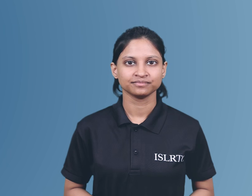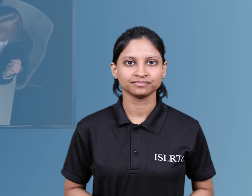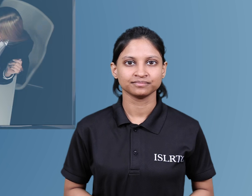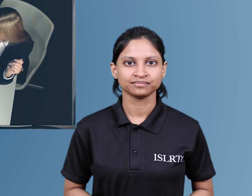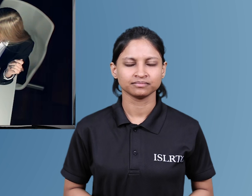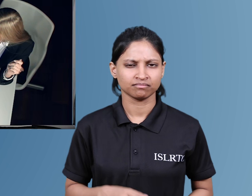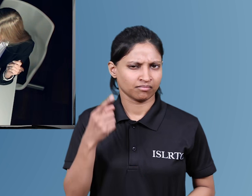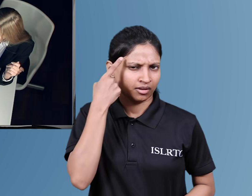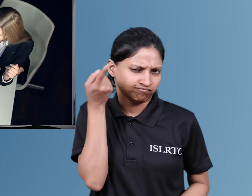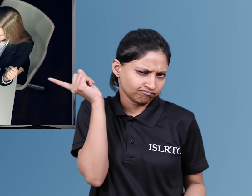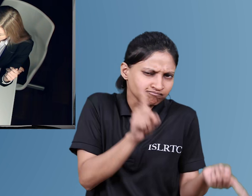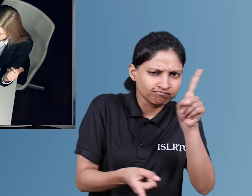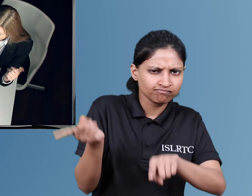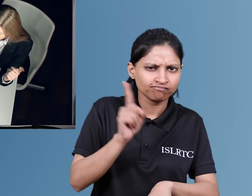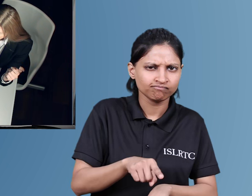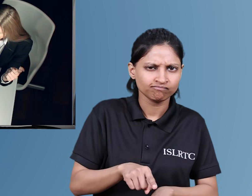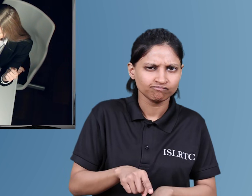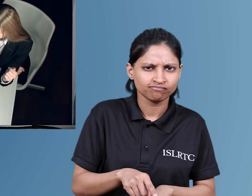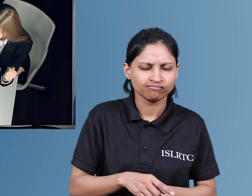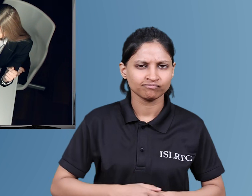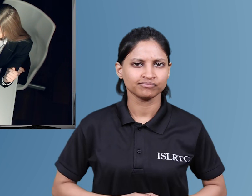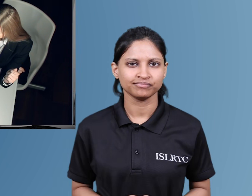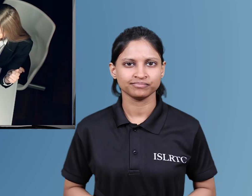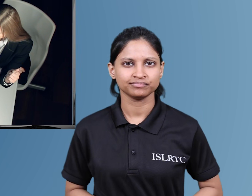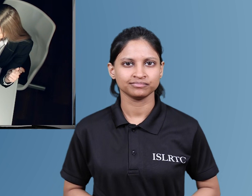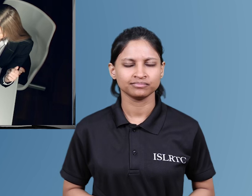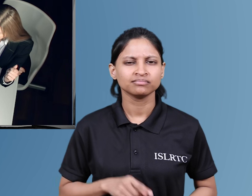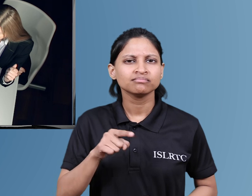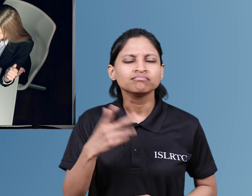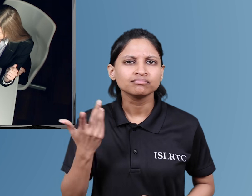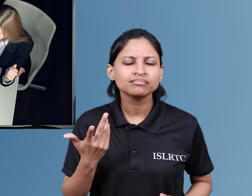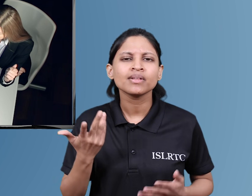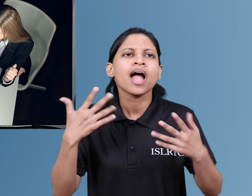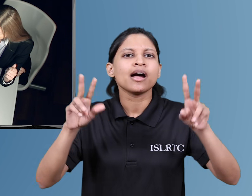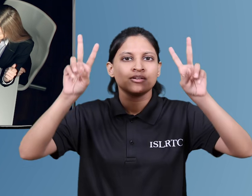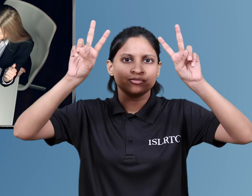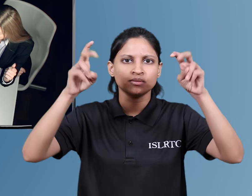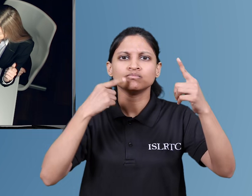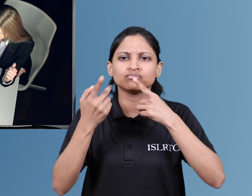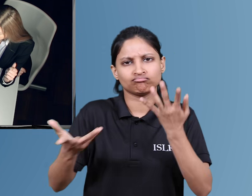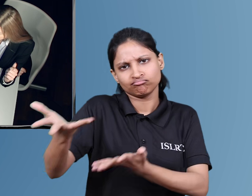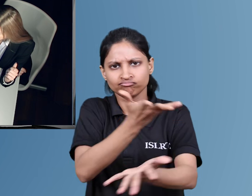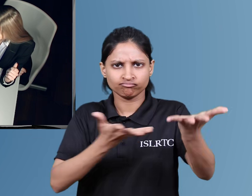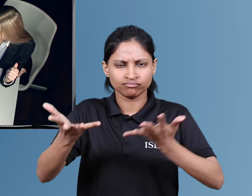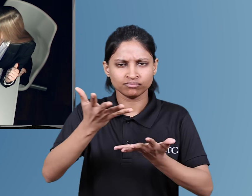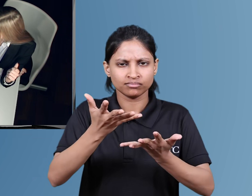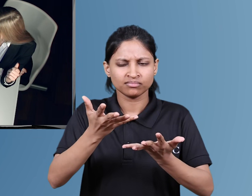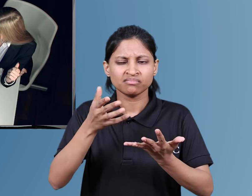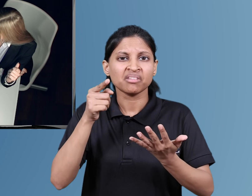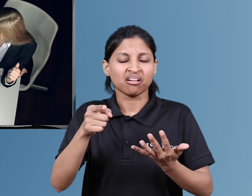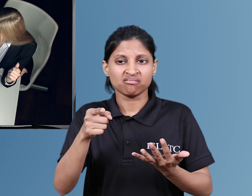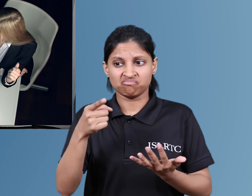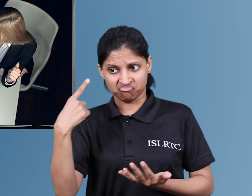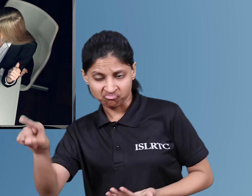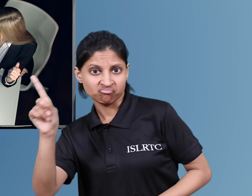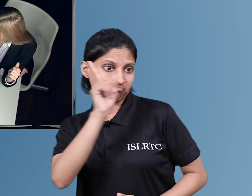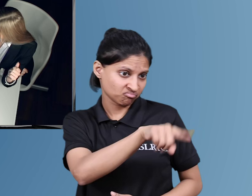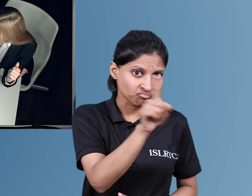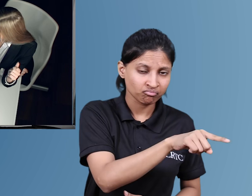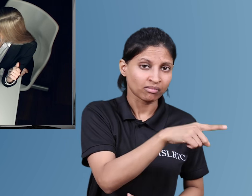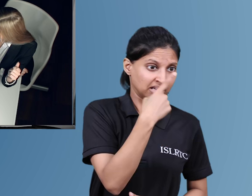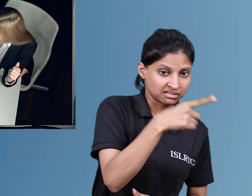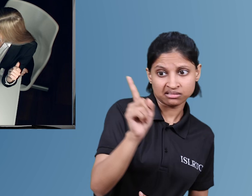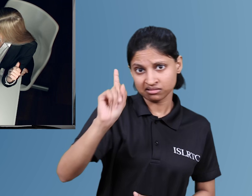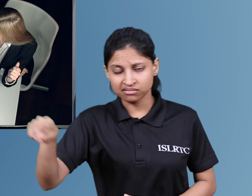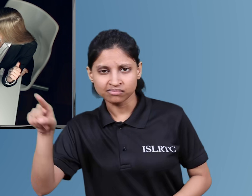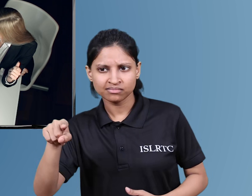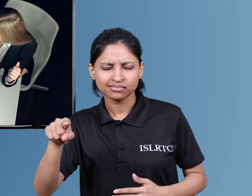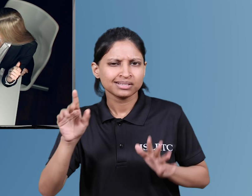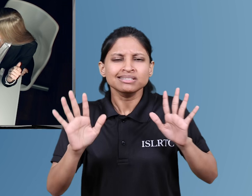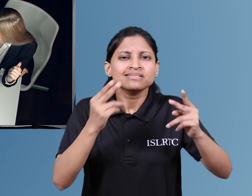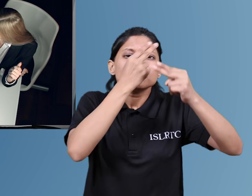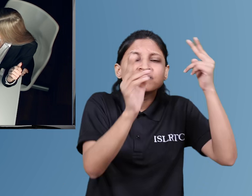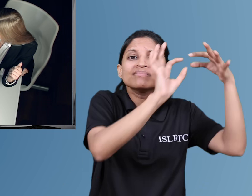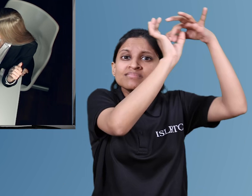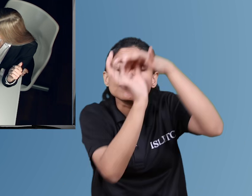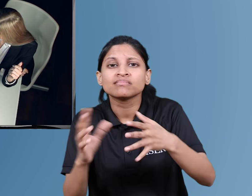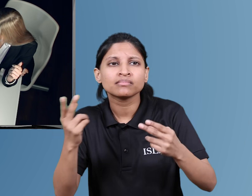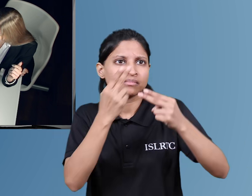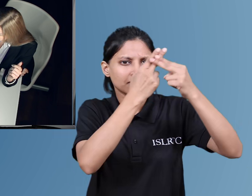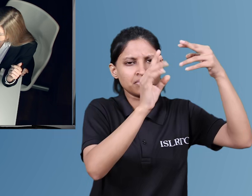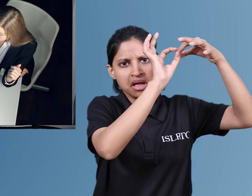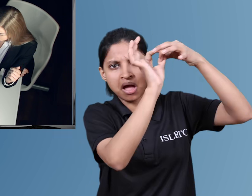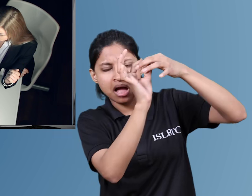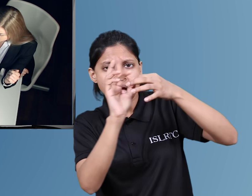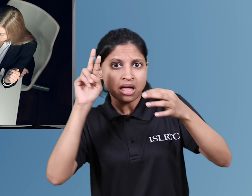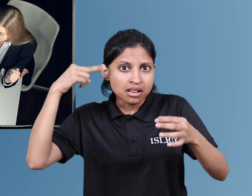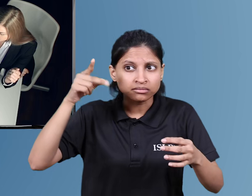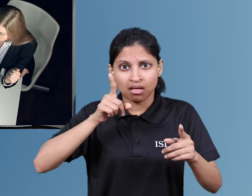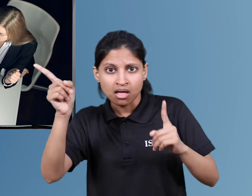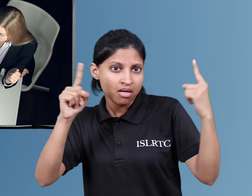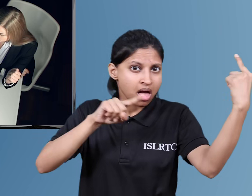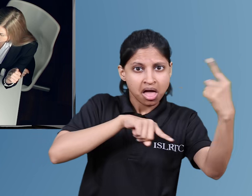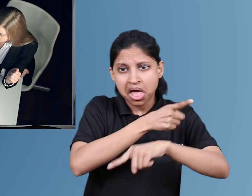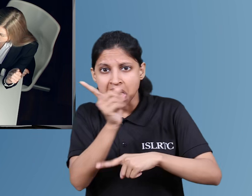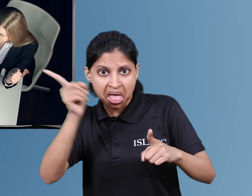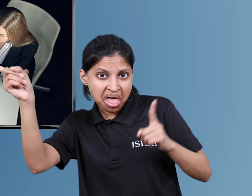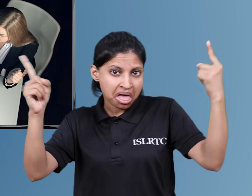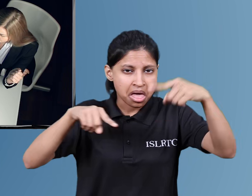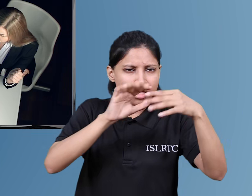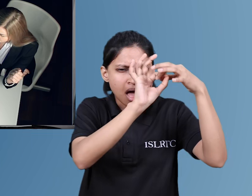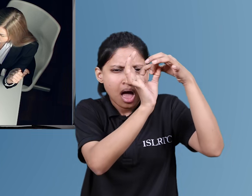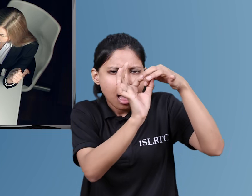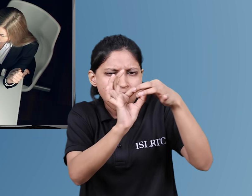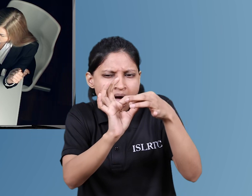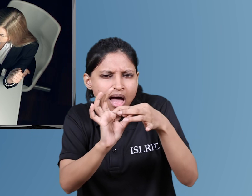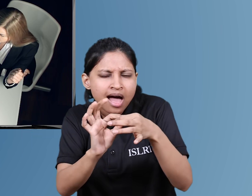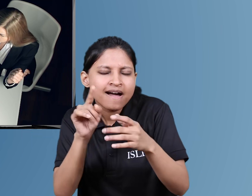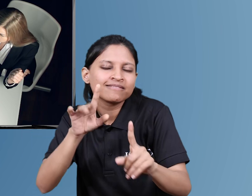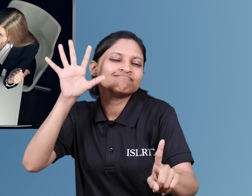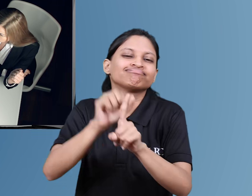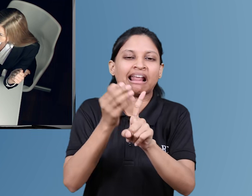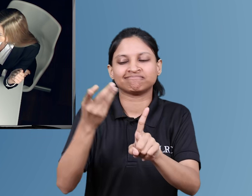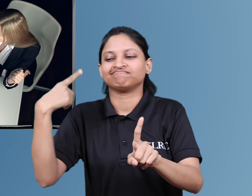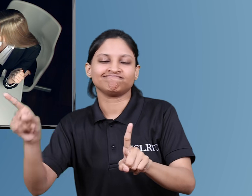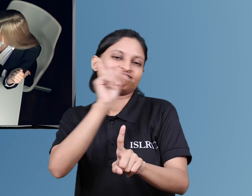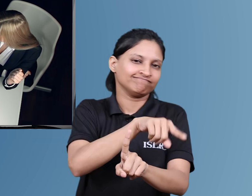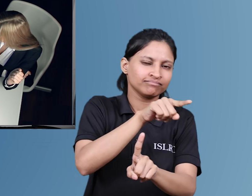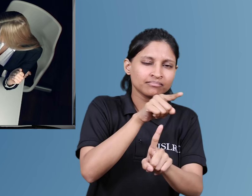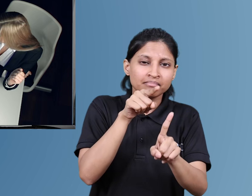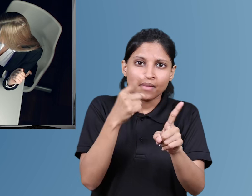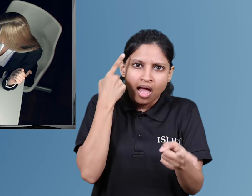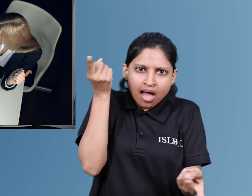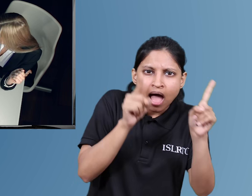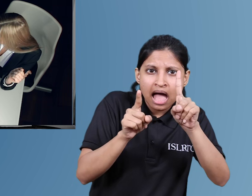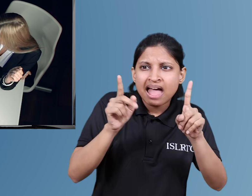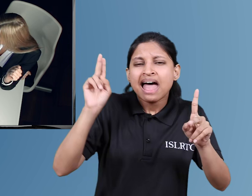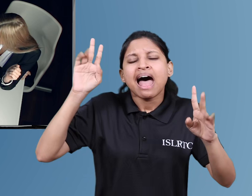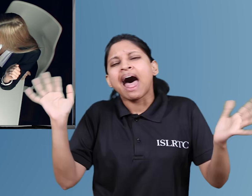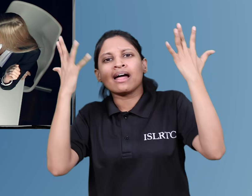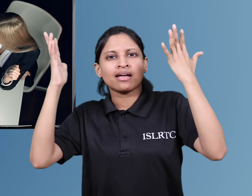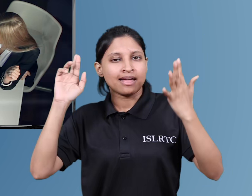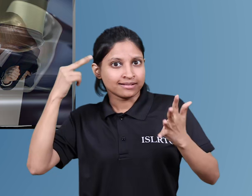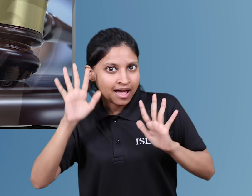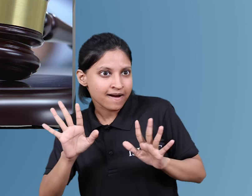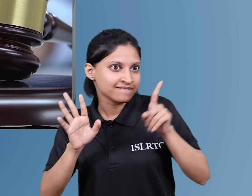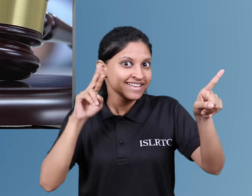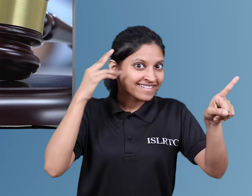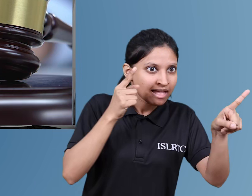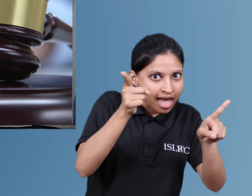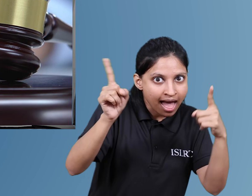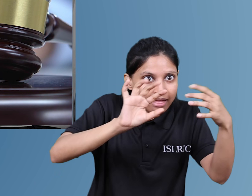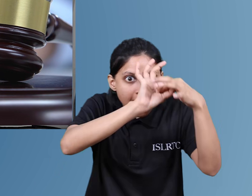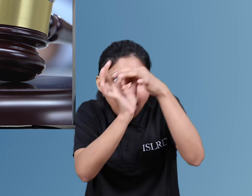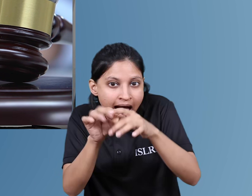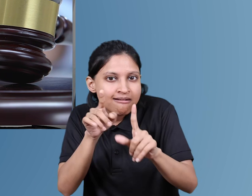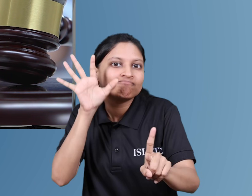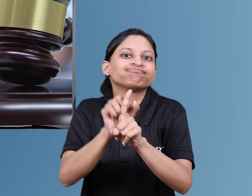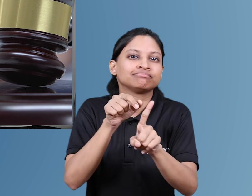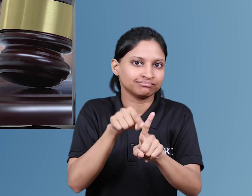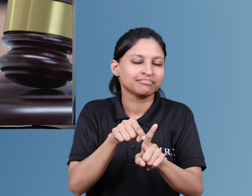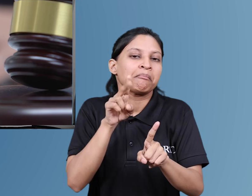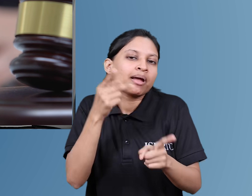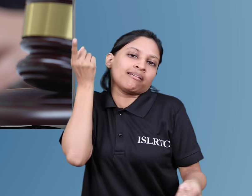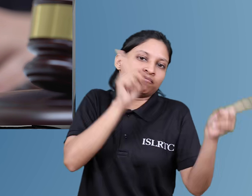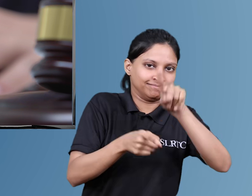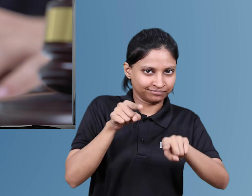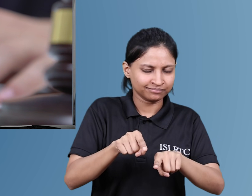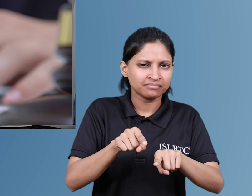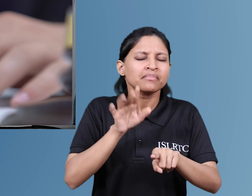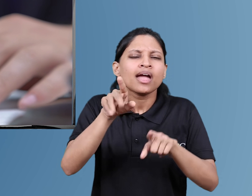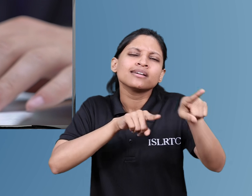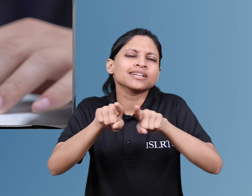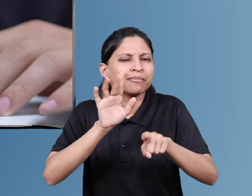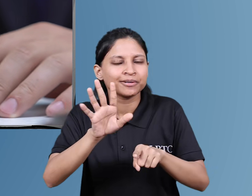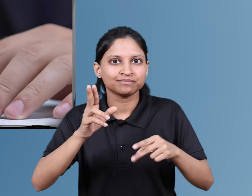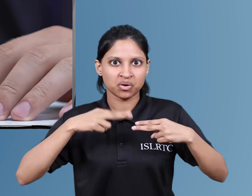Logic Logic refers to the process of reasoning that helps determine whether a discussion makes sense, and whether an argument is valid by connecting all the elements of the conversation. For example, in a court case, there is an argument that a particular person committed murder.